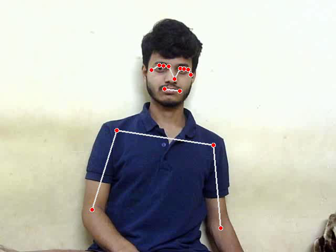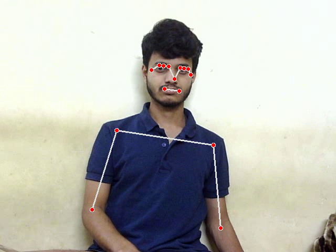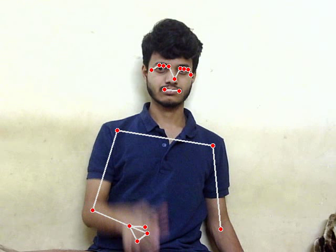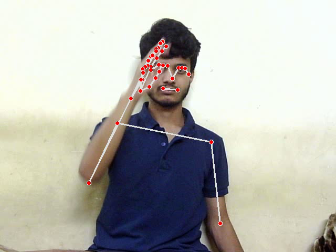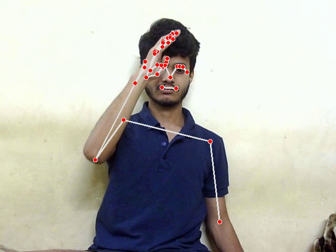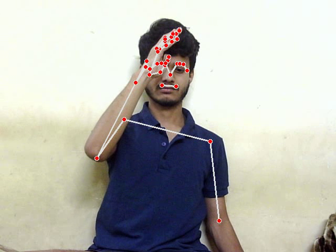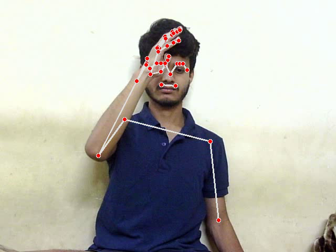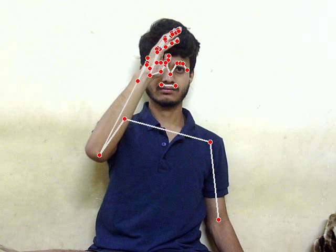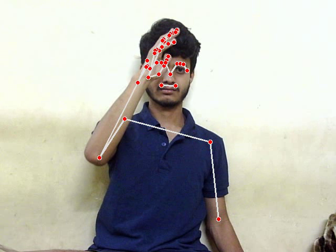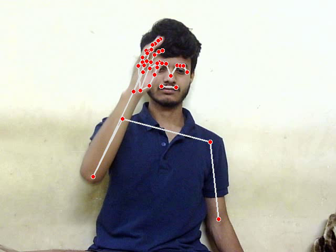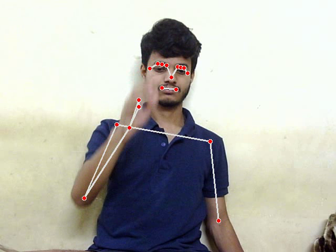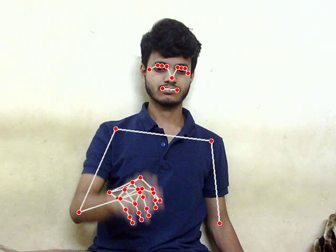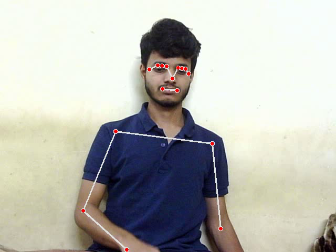father